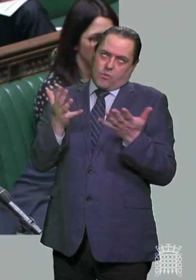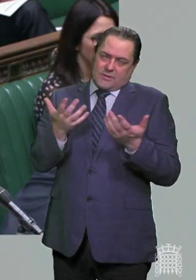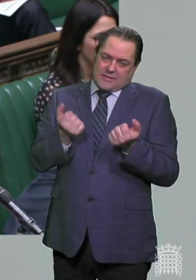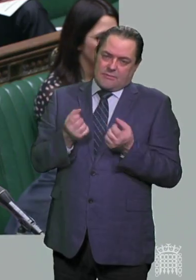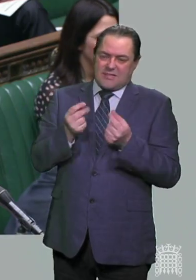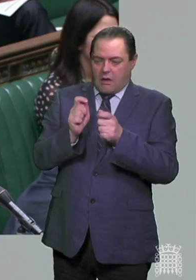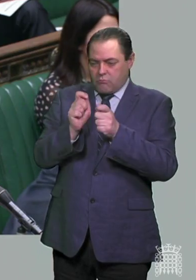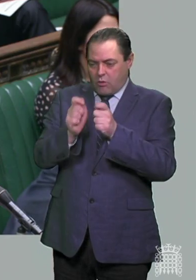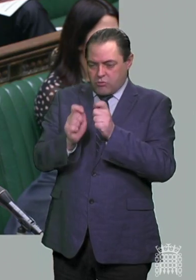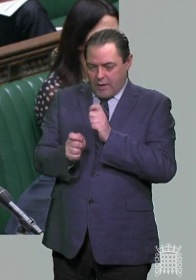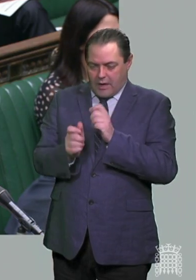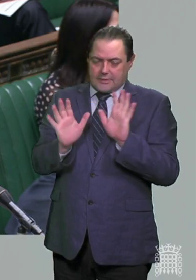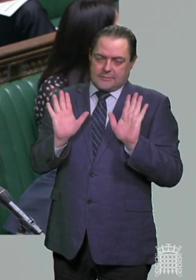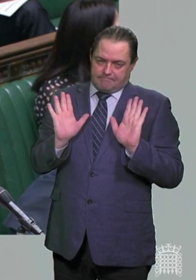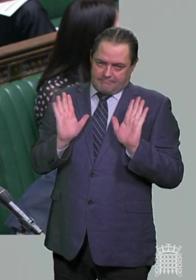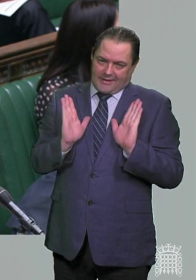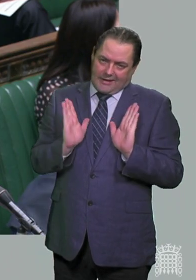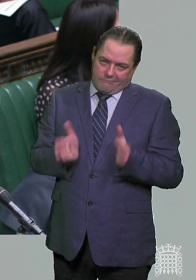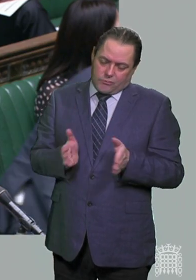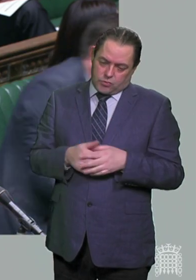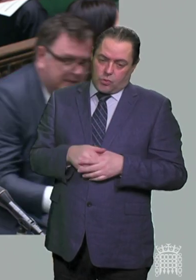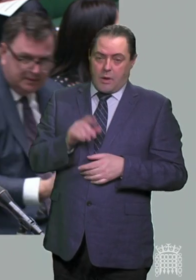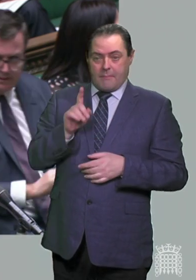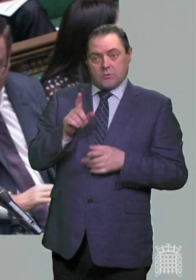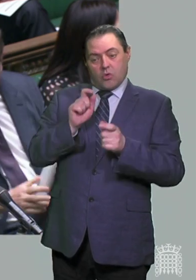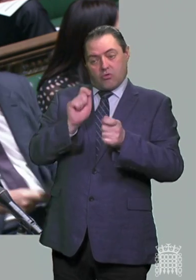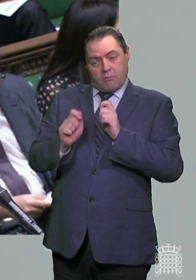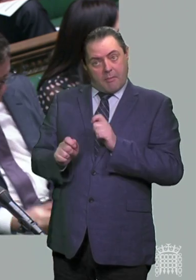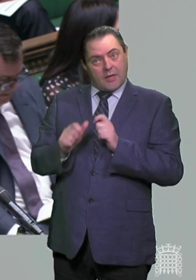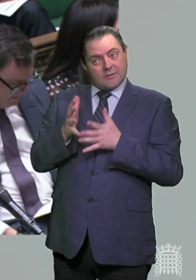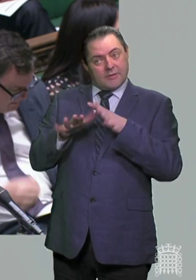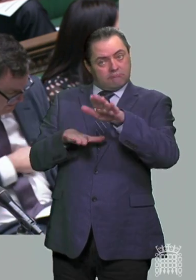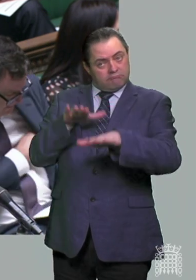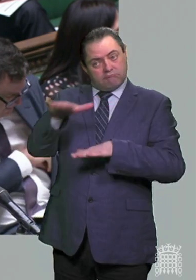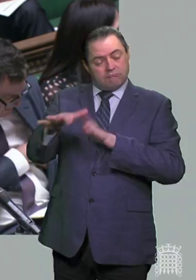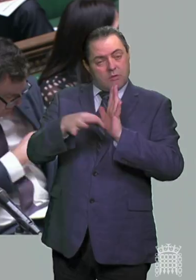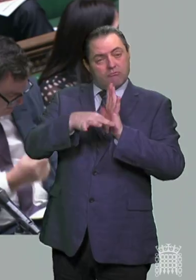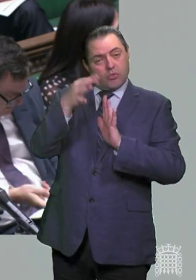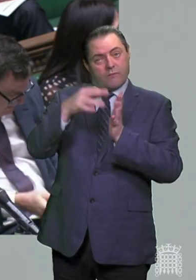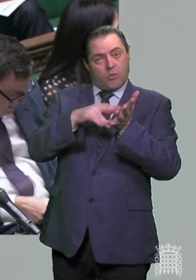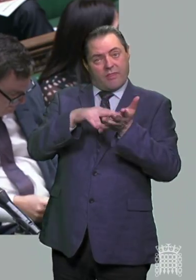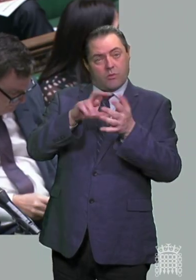The question that everyone needs to answer is whether this is a step forward for Northern Ireland.